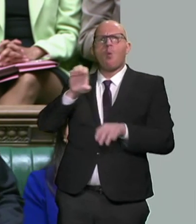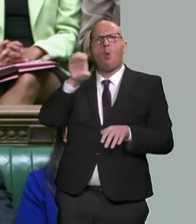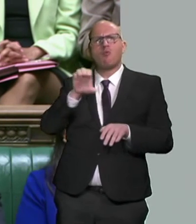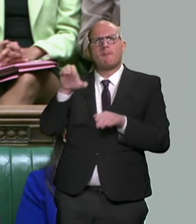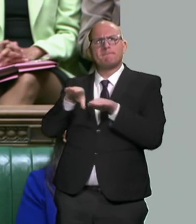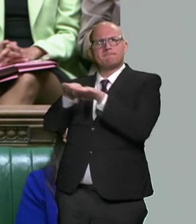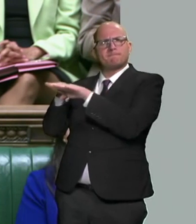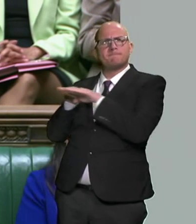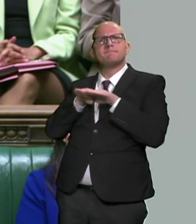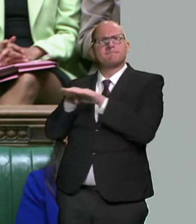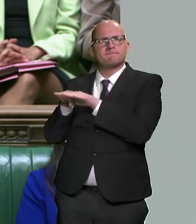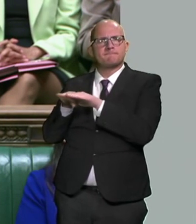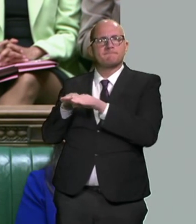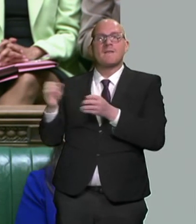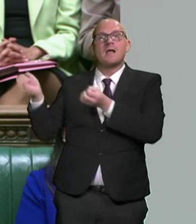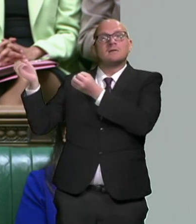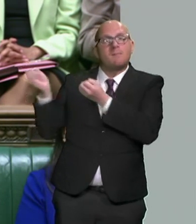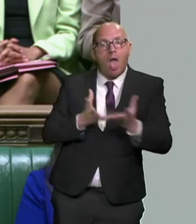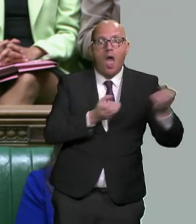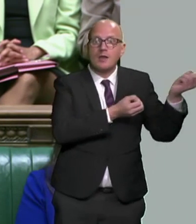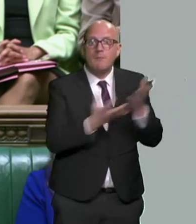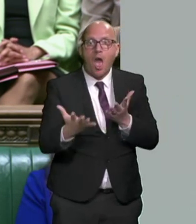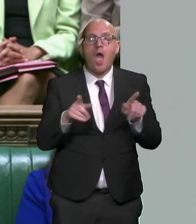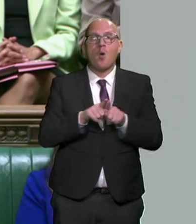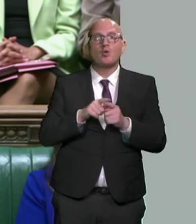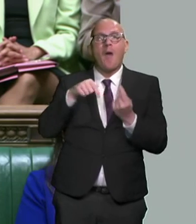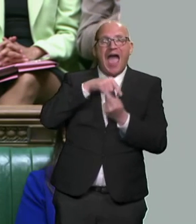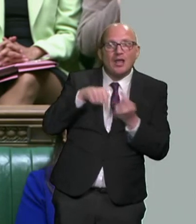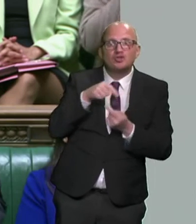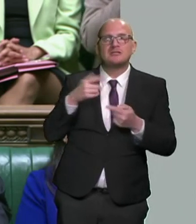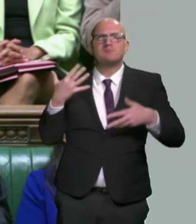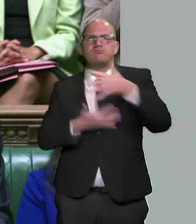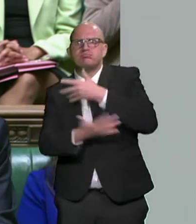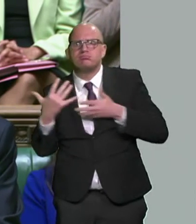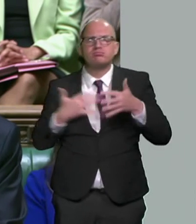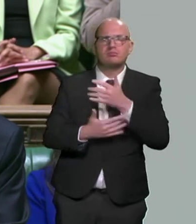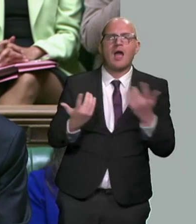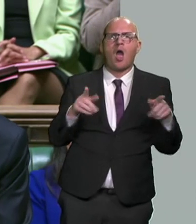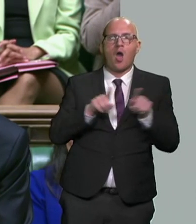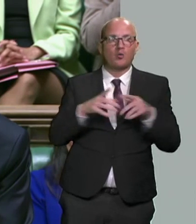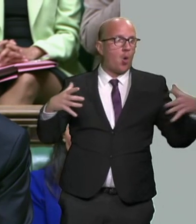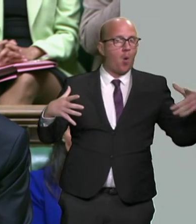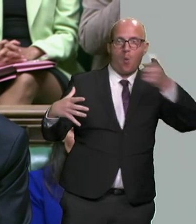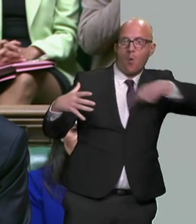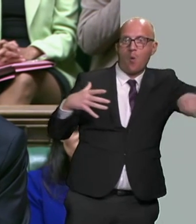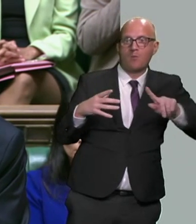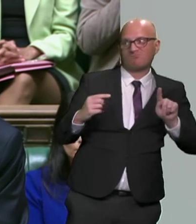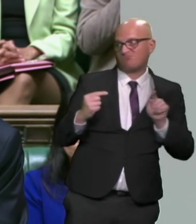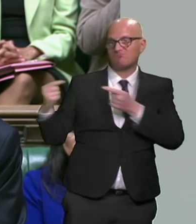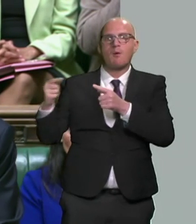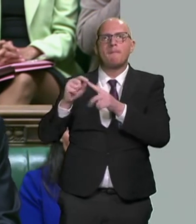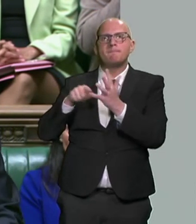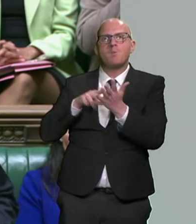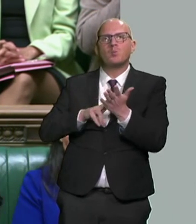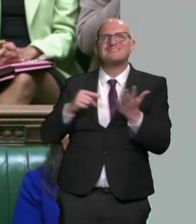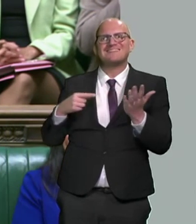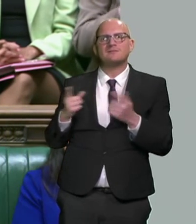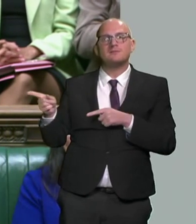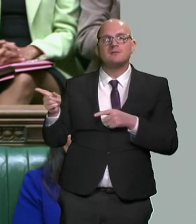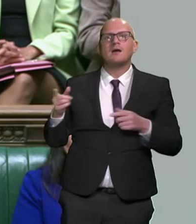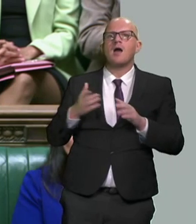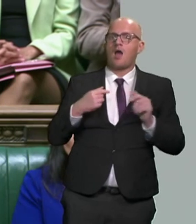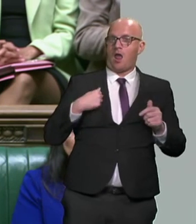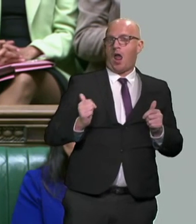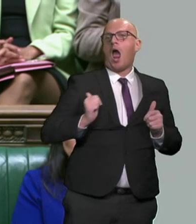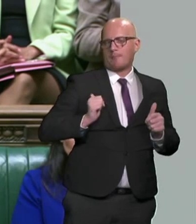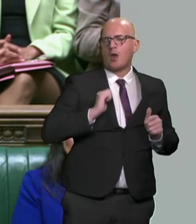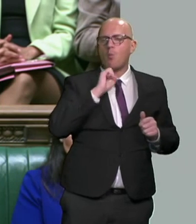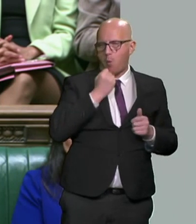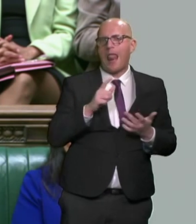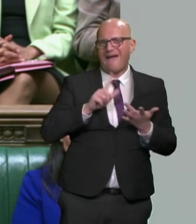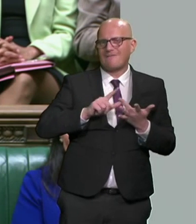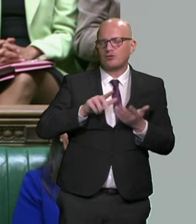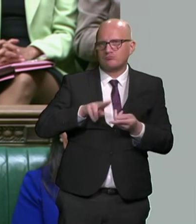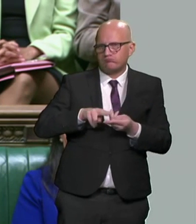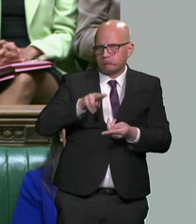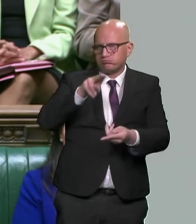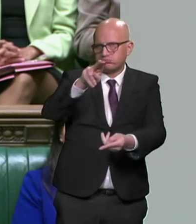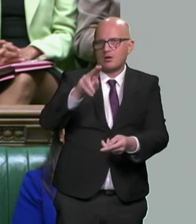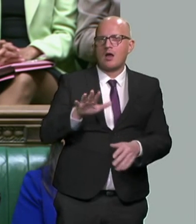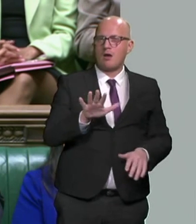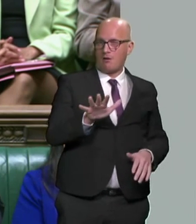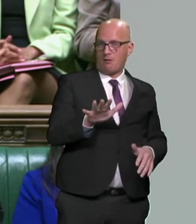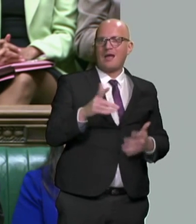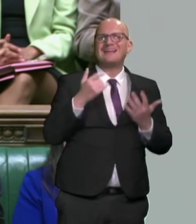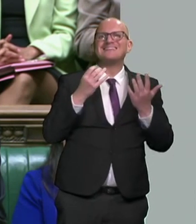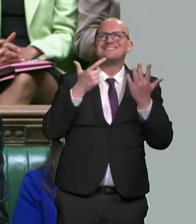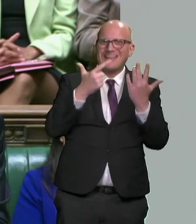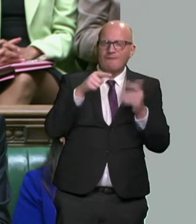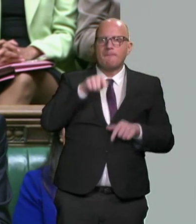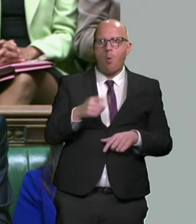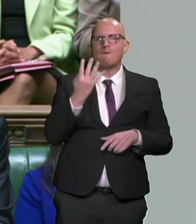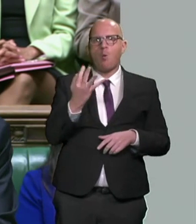Disruptions to global supply chains and energy markets, combined with the economic response to Putin’s aggression, mean that the OBR expects it to rise further, averaging 7.4% this year.